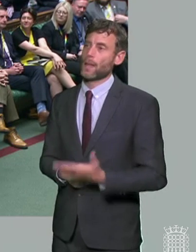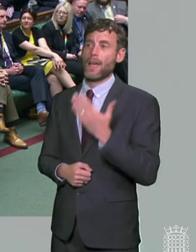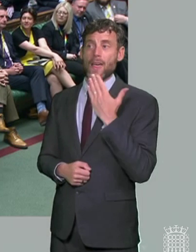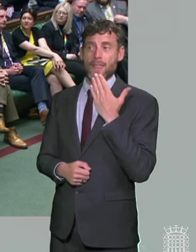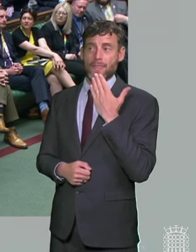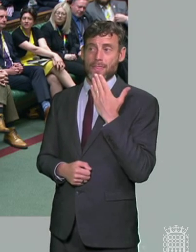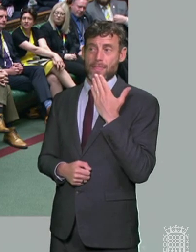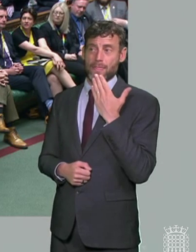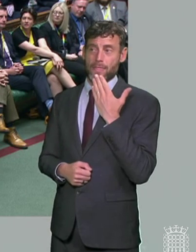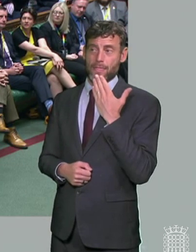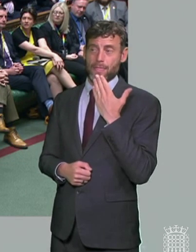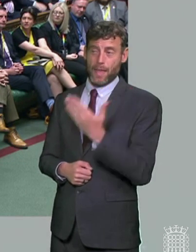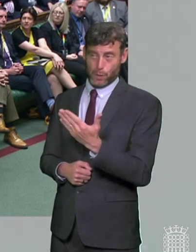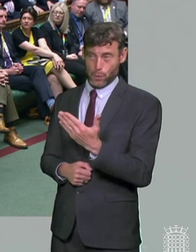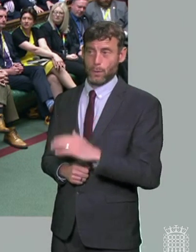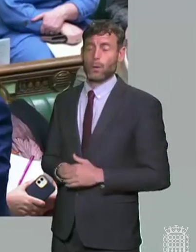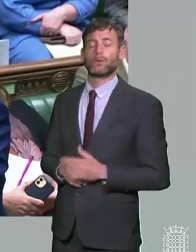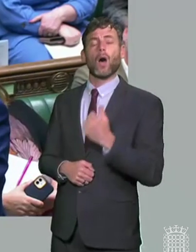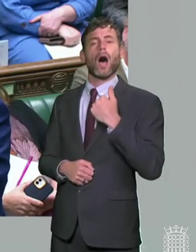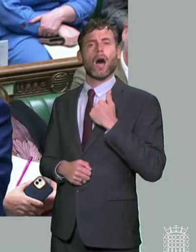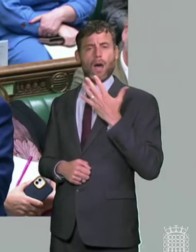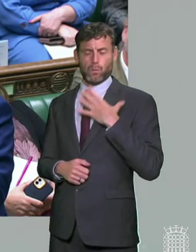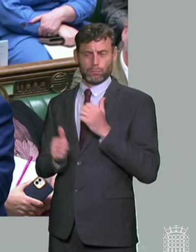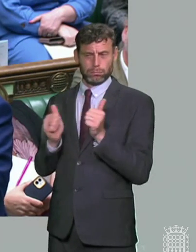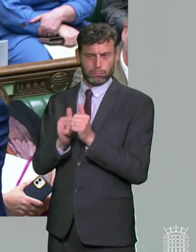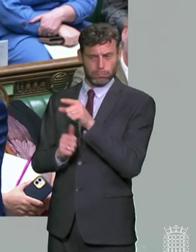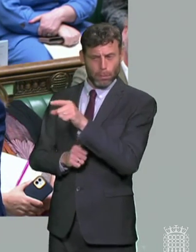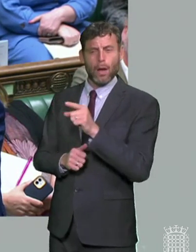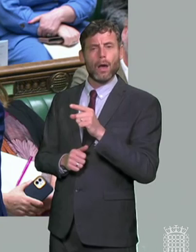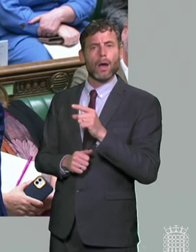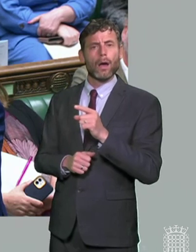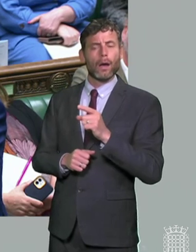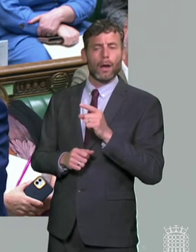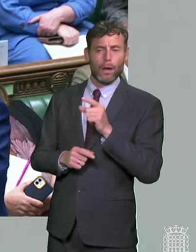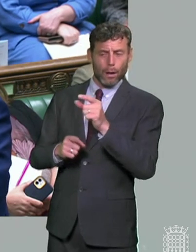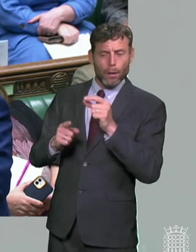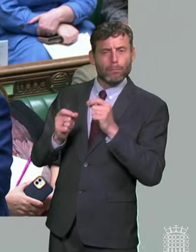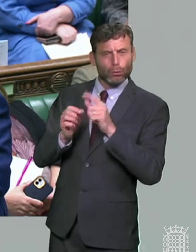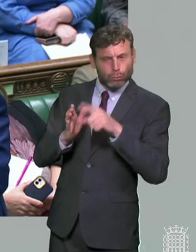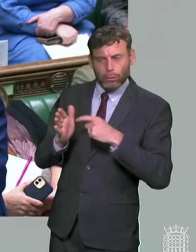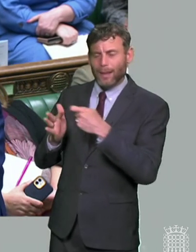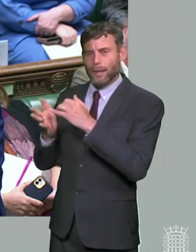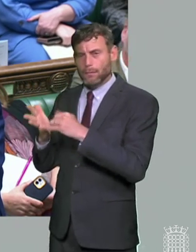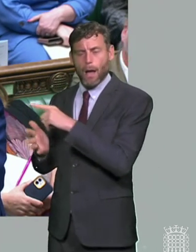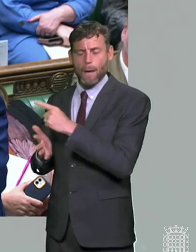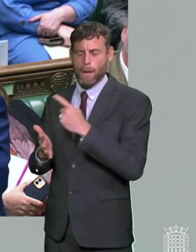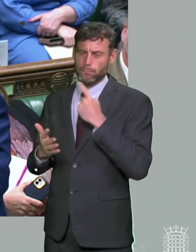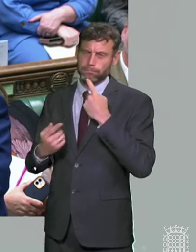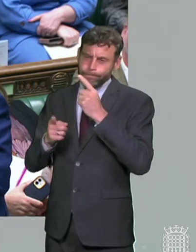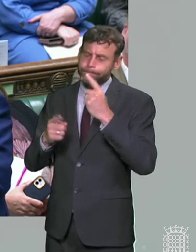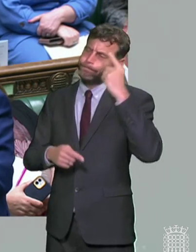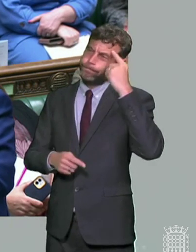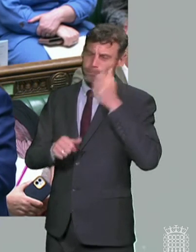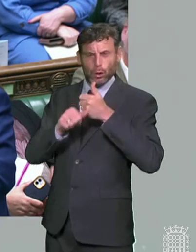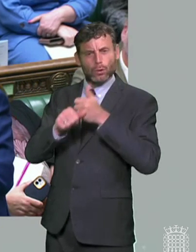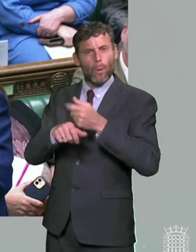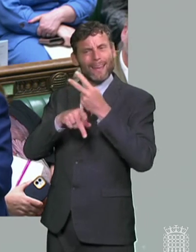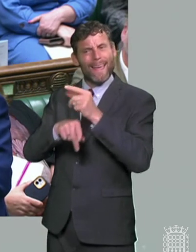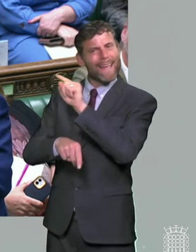May I associate myself with the remarks of the Prime Minister and the Leader of the Opposition in supporting our carers?